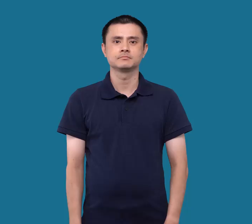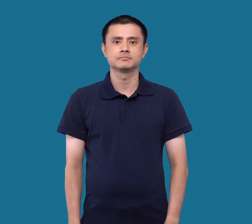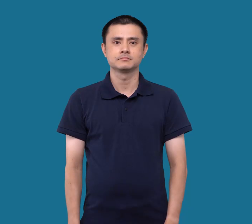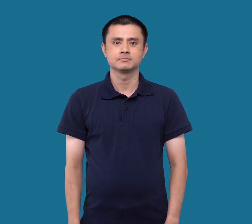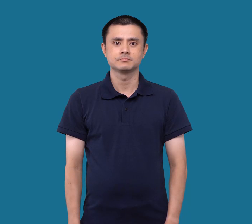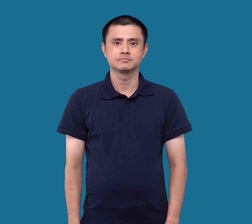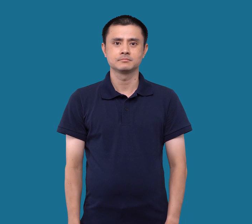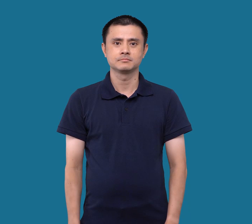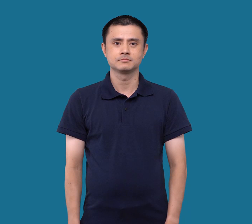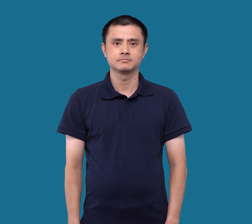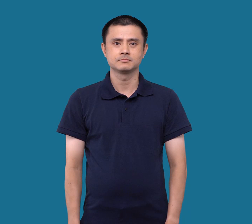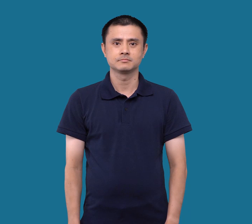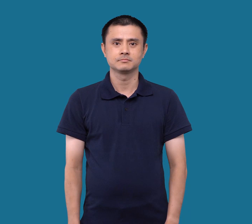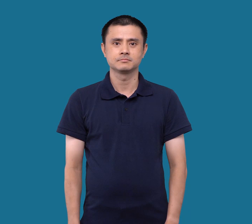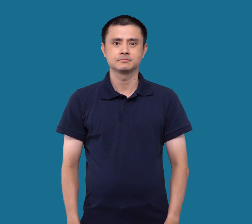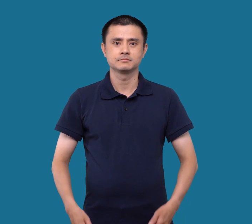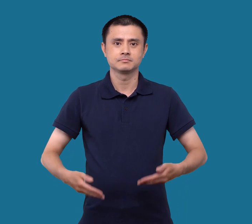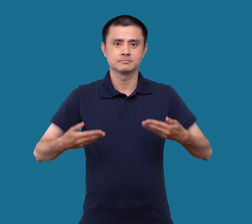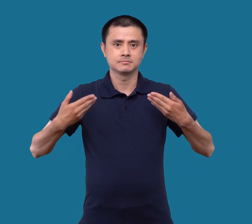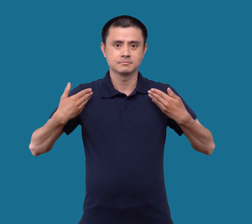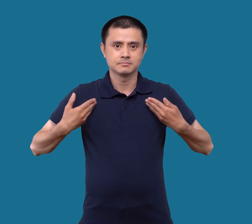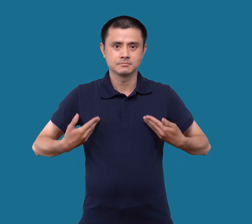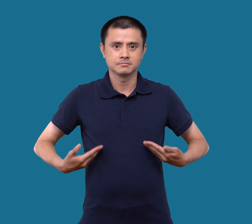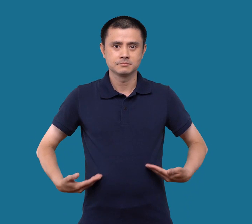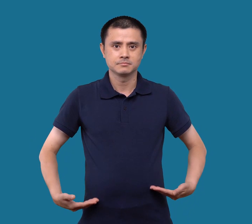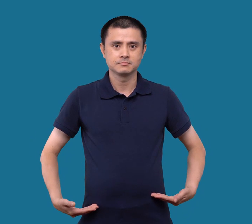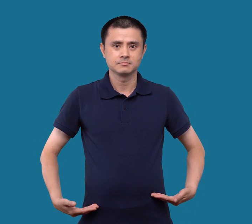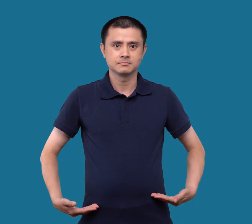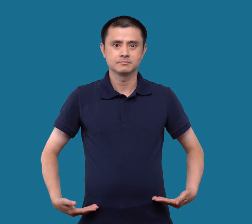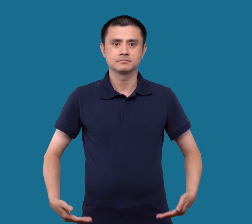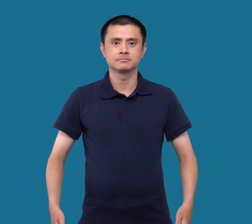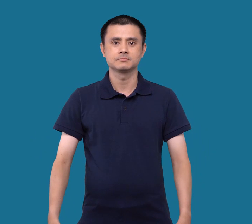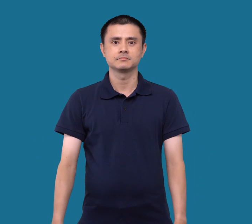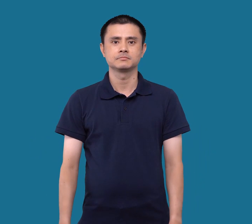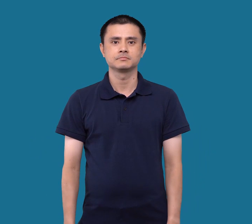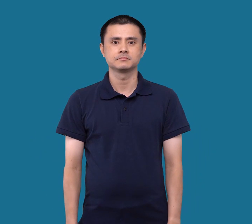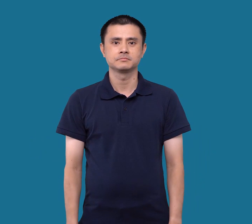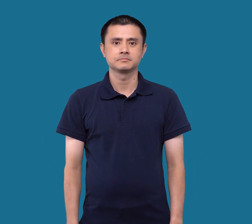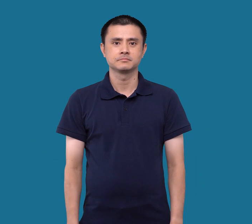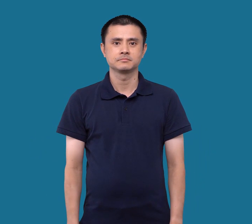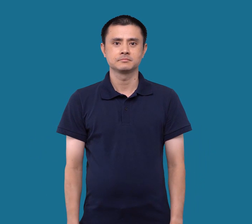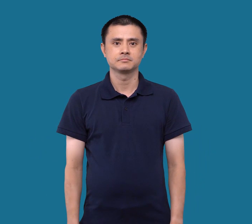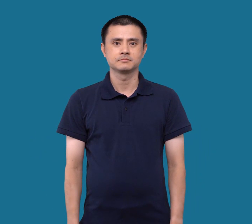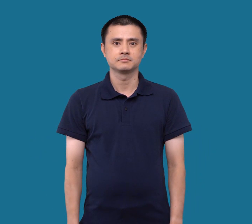bản thân